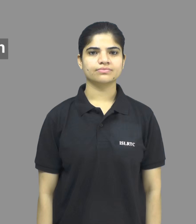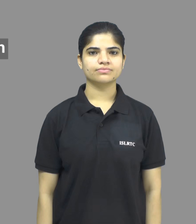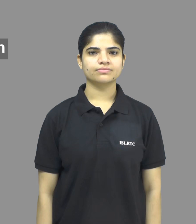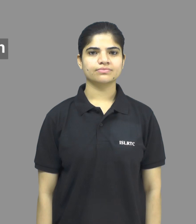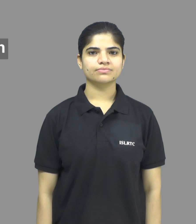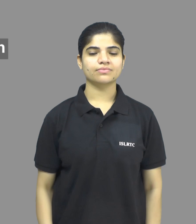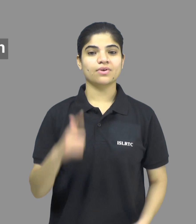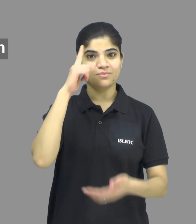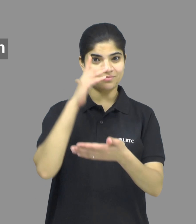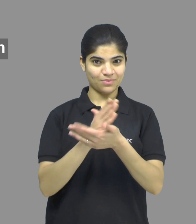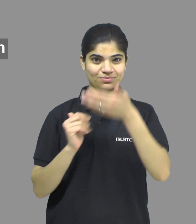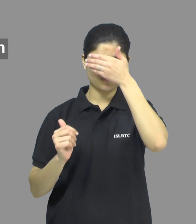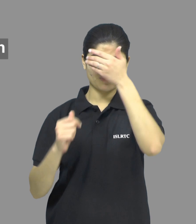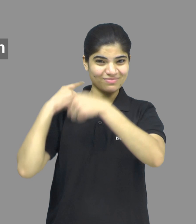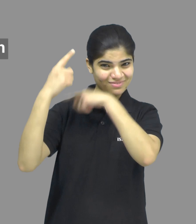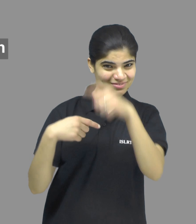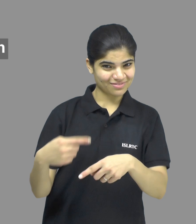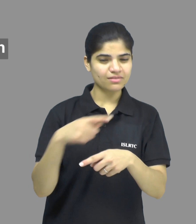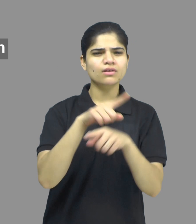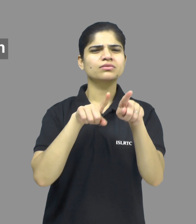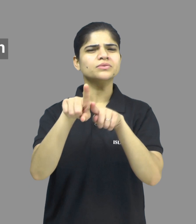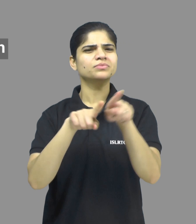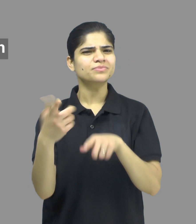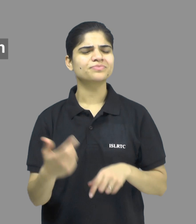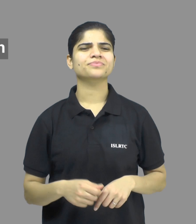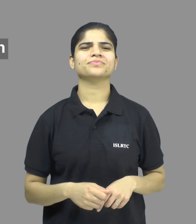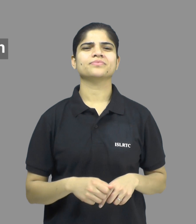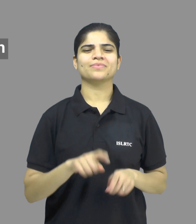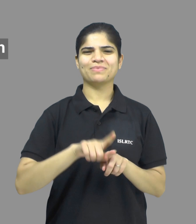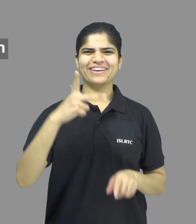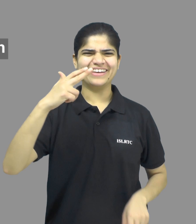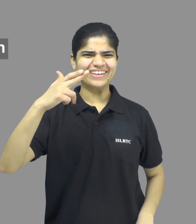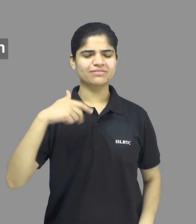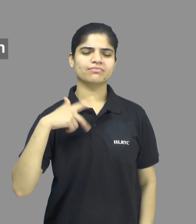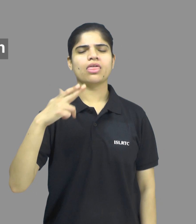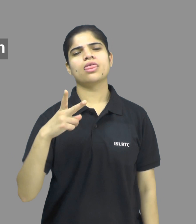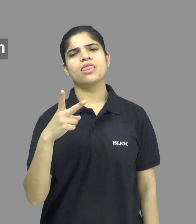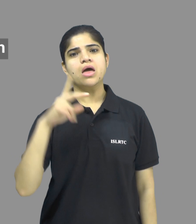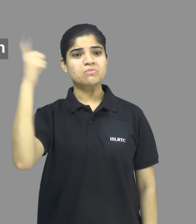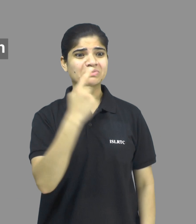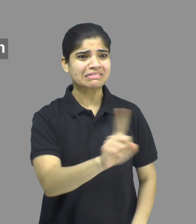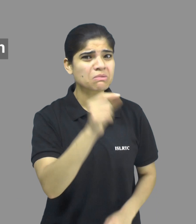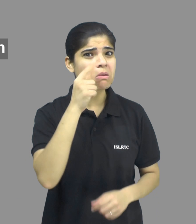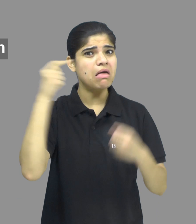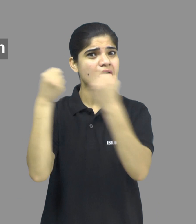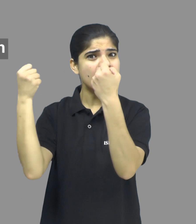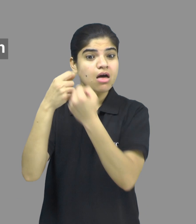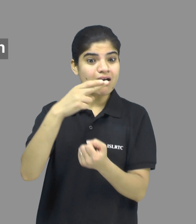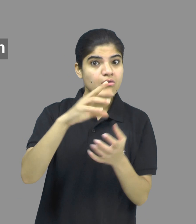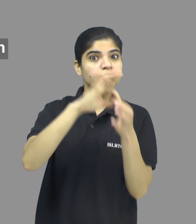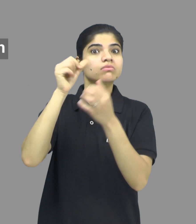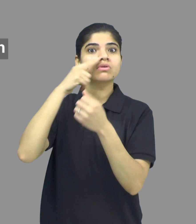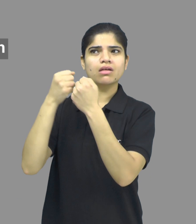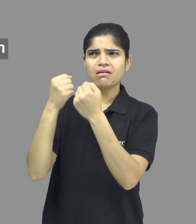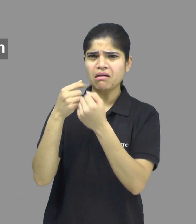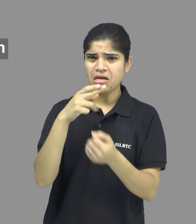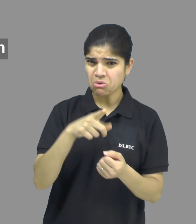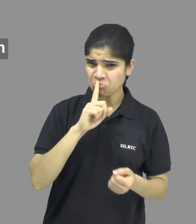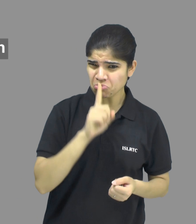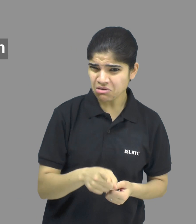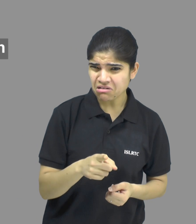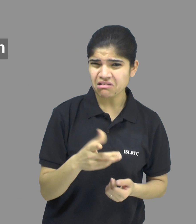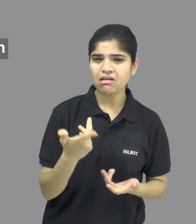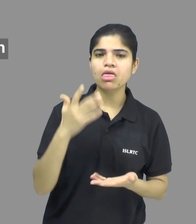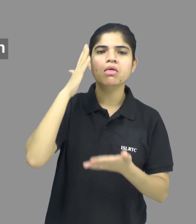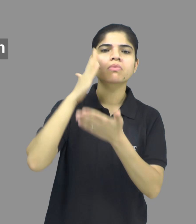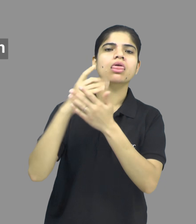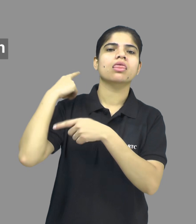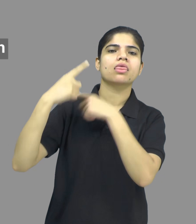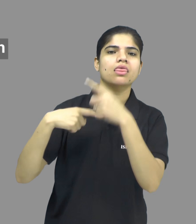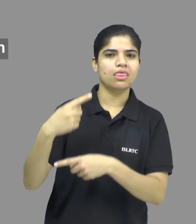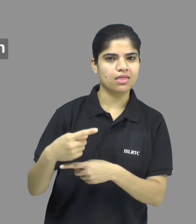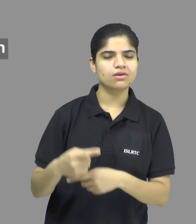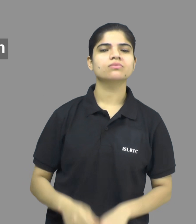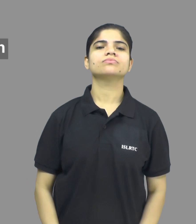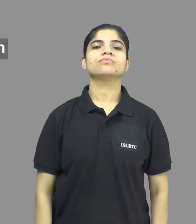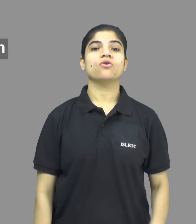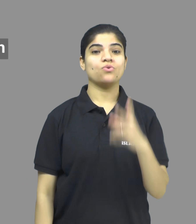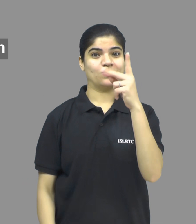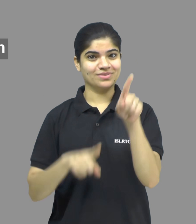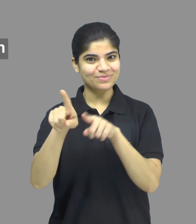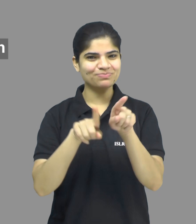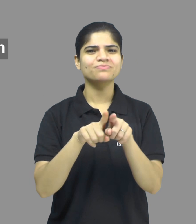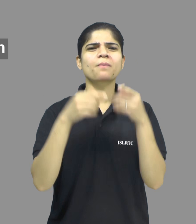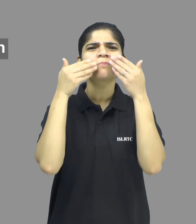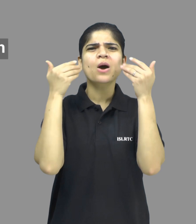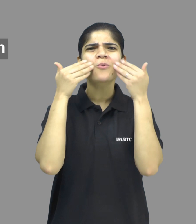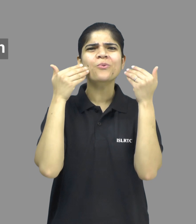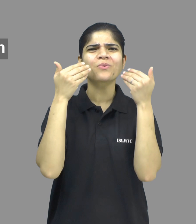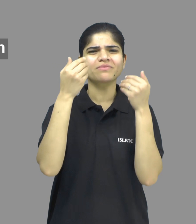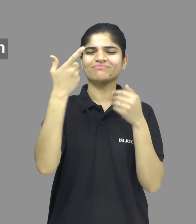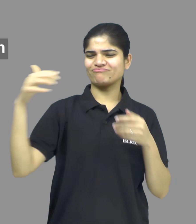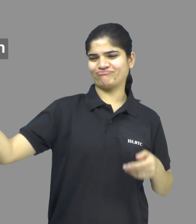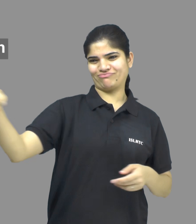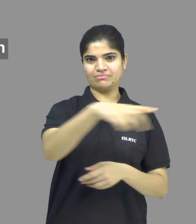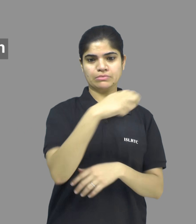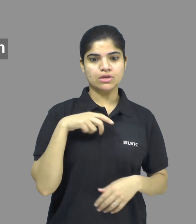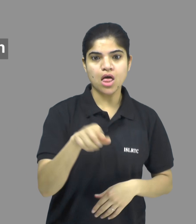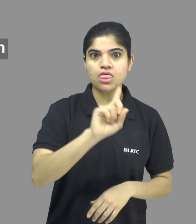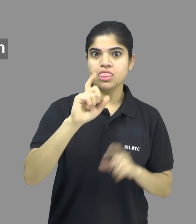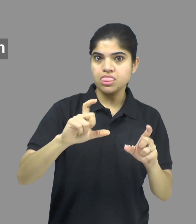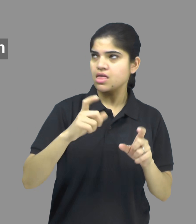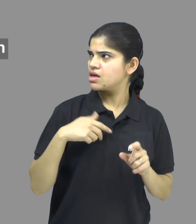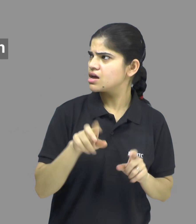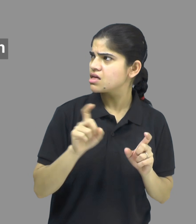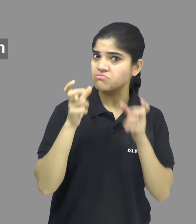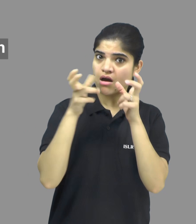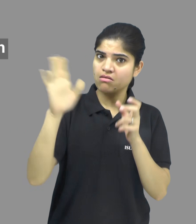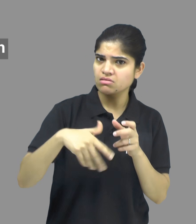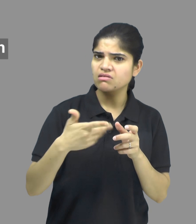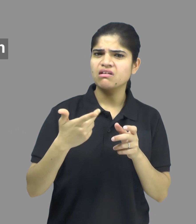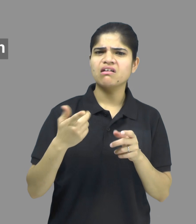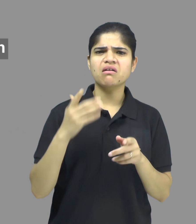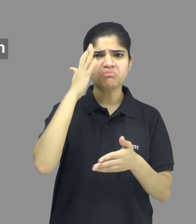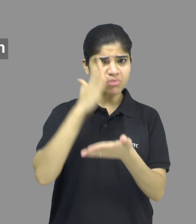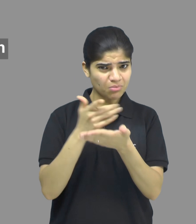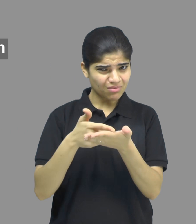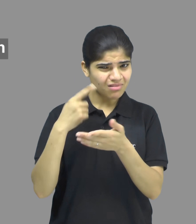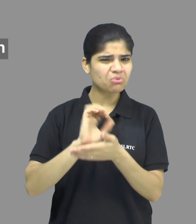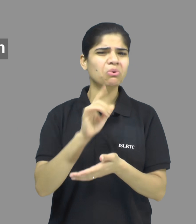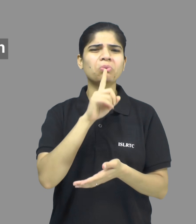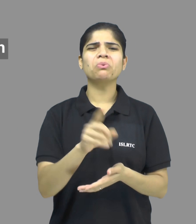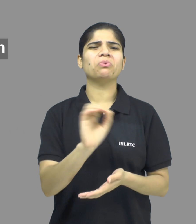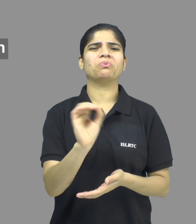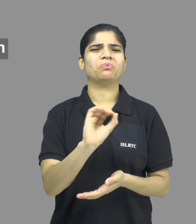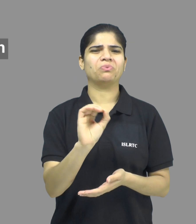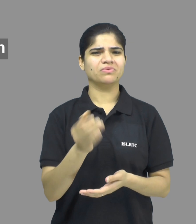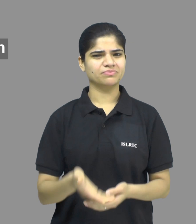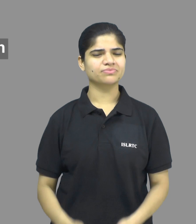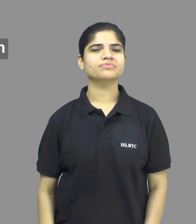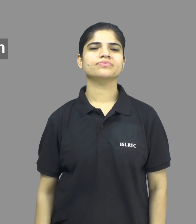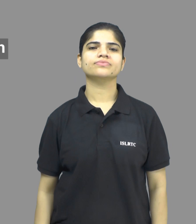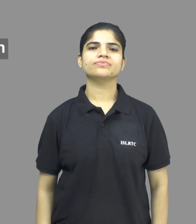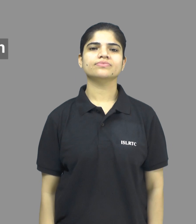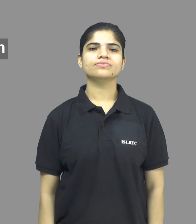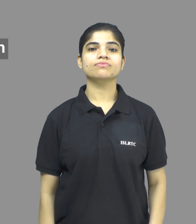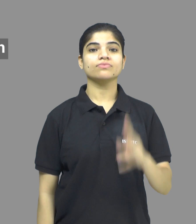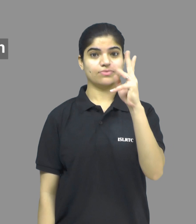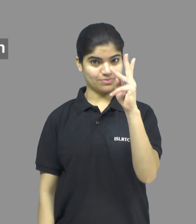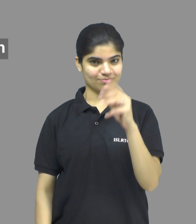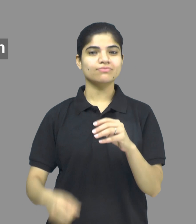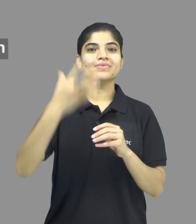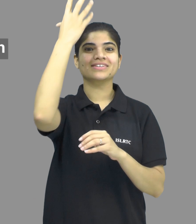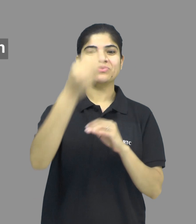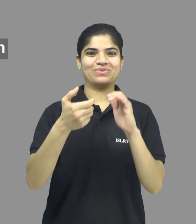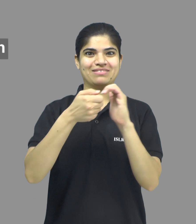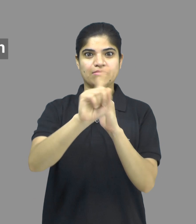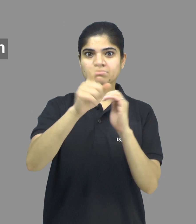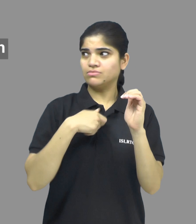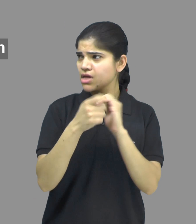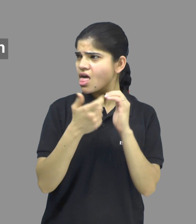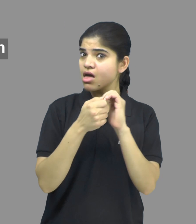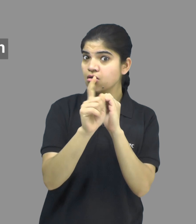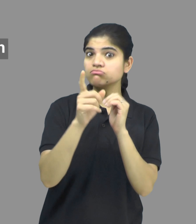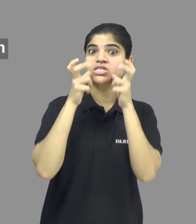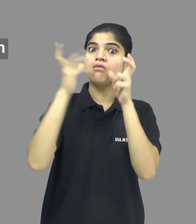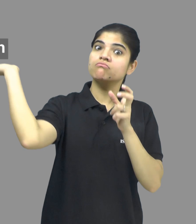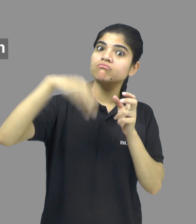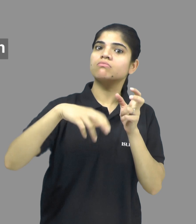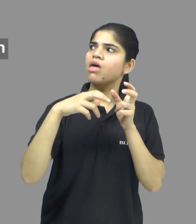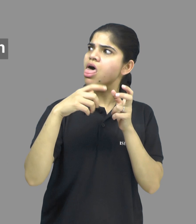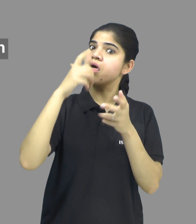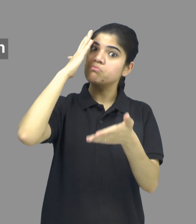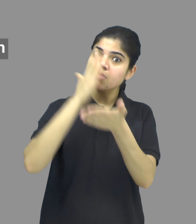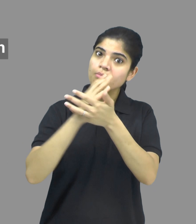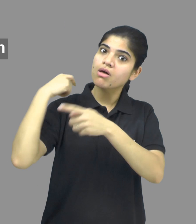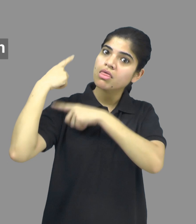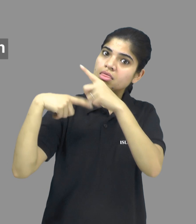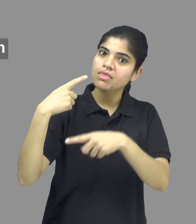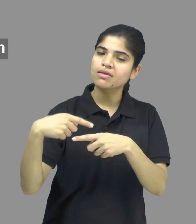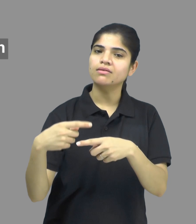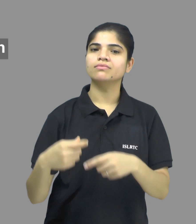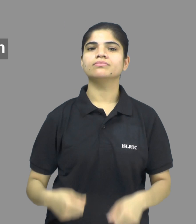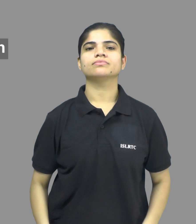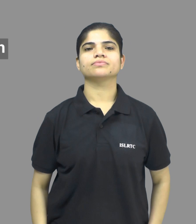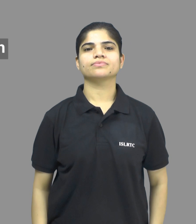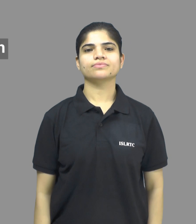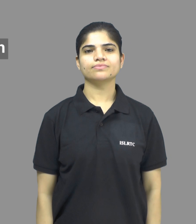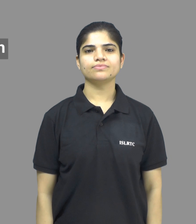Superstition